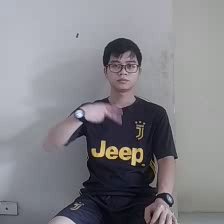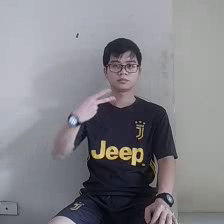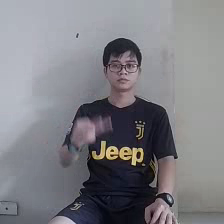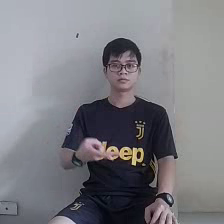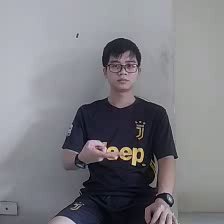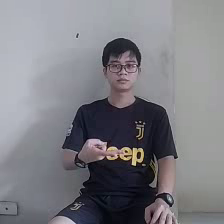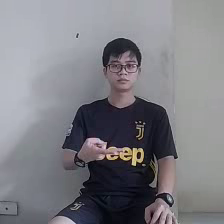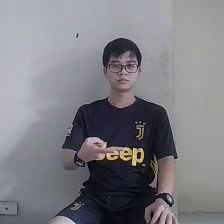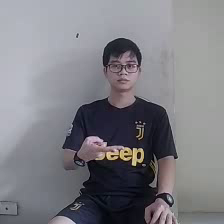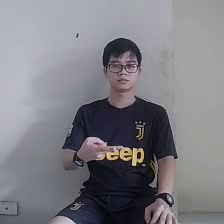Hy sinh